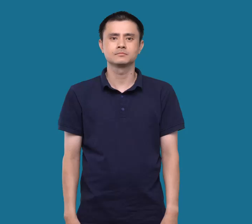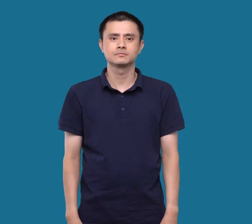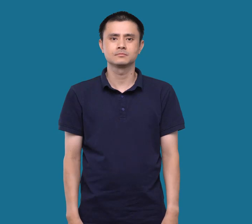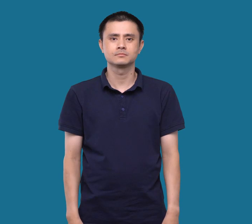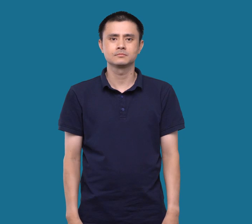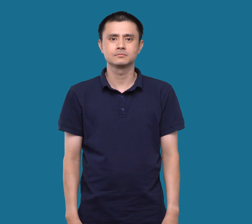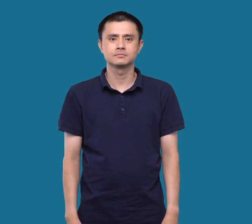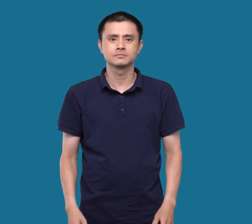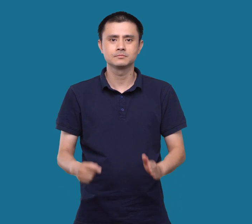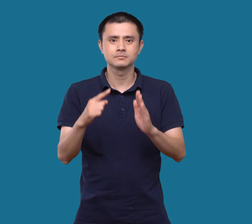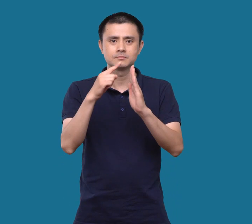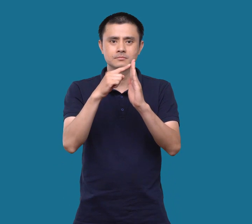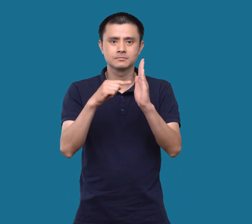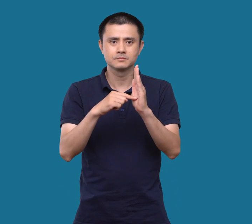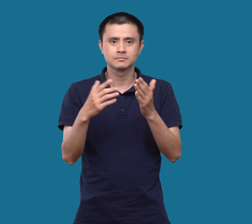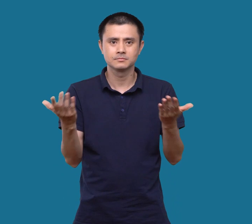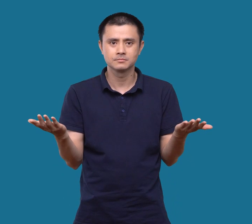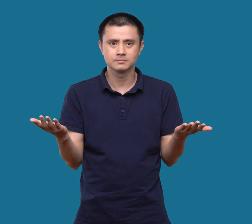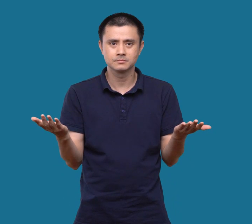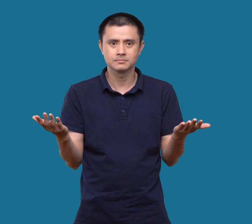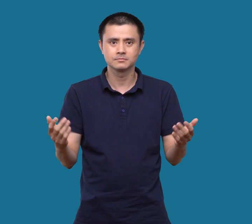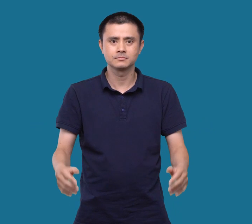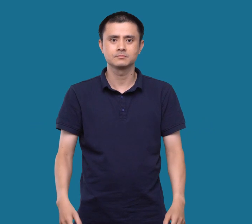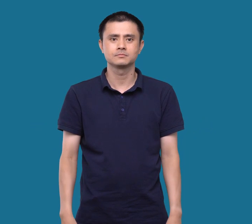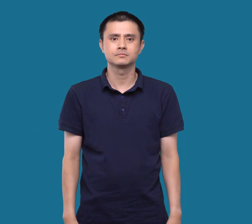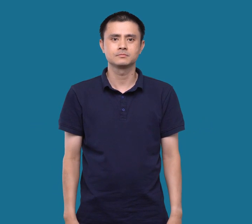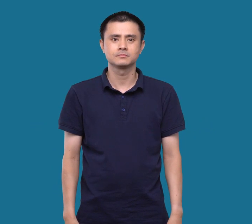lúc nào